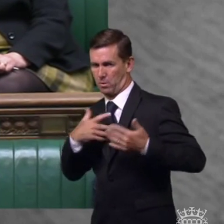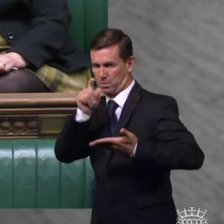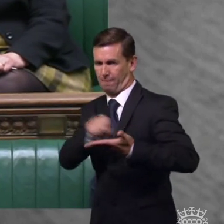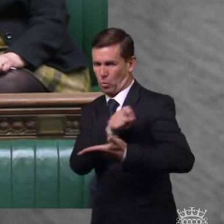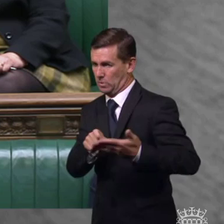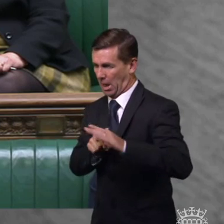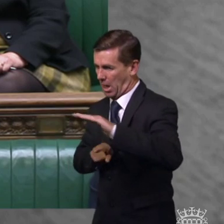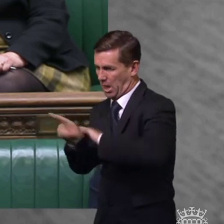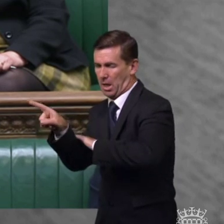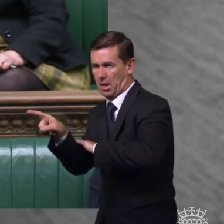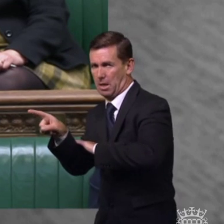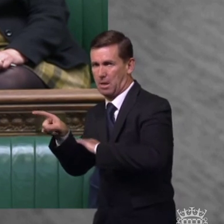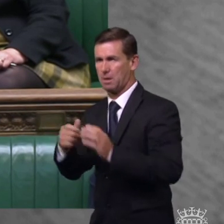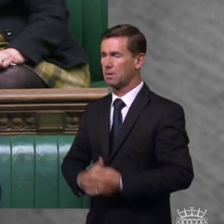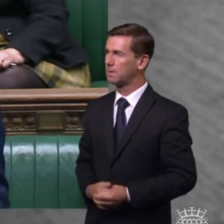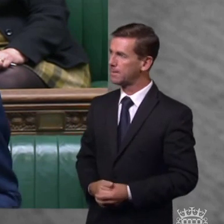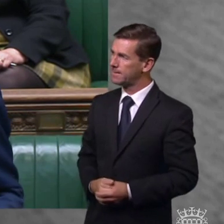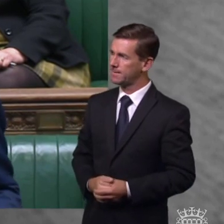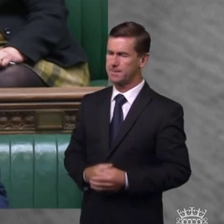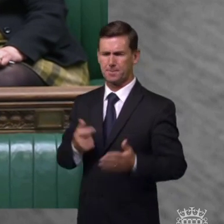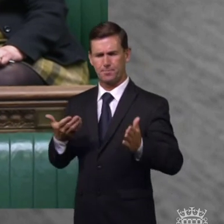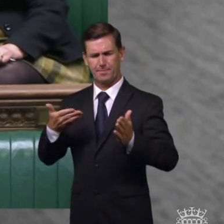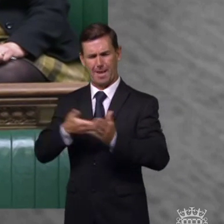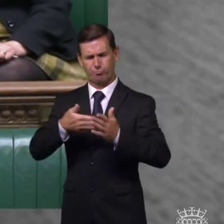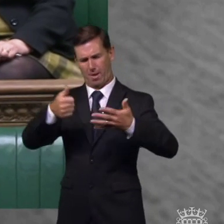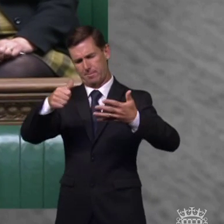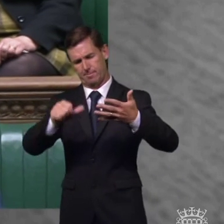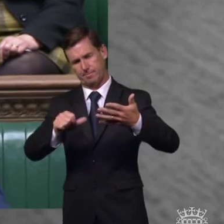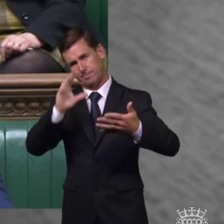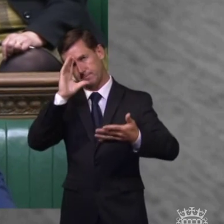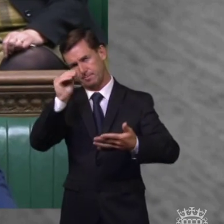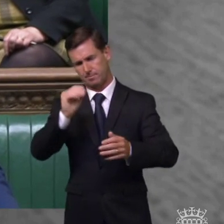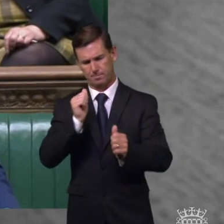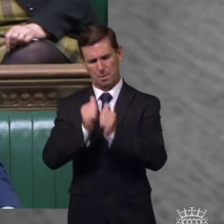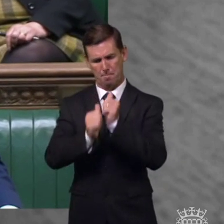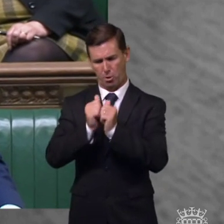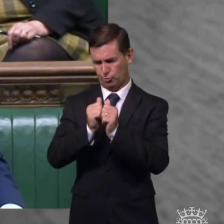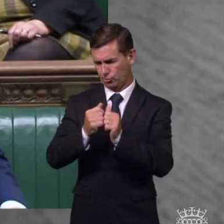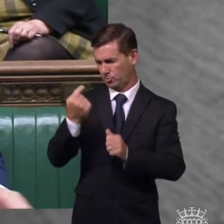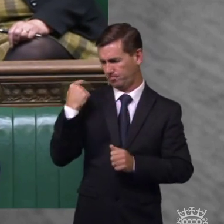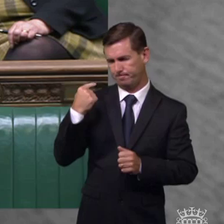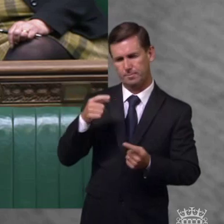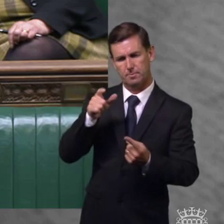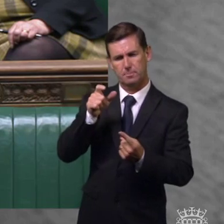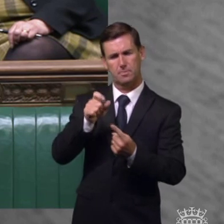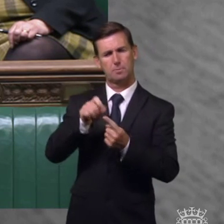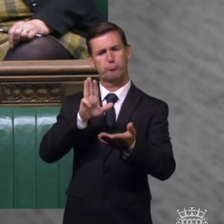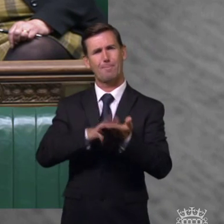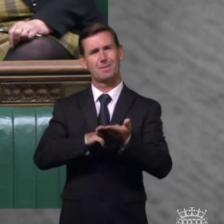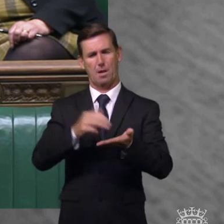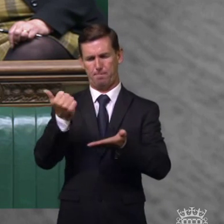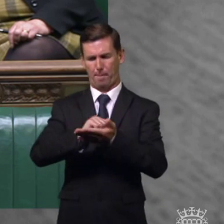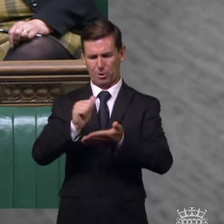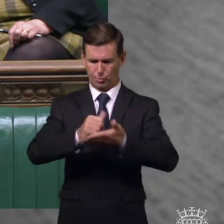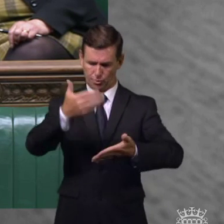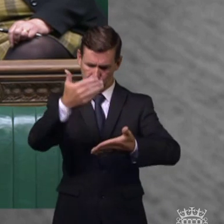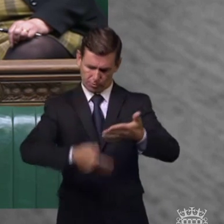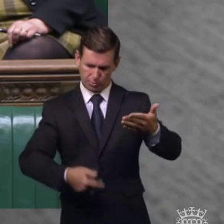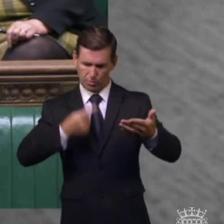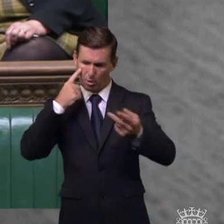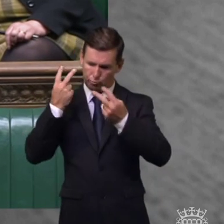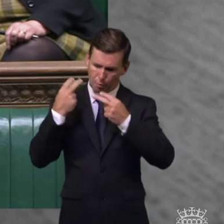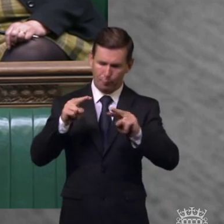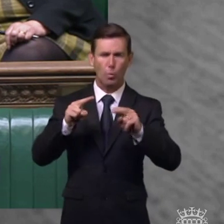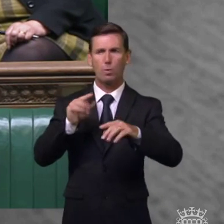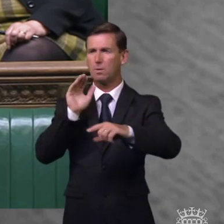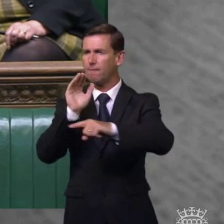The list goes on. In March this year the Prime Minister published an integrated review of security, defence, development and foreign policy.